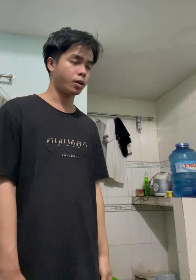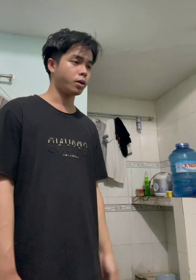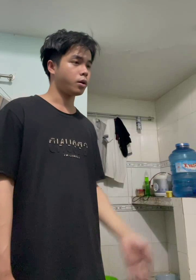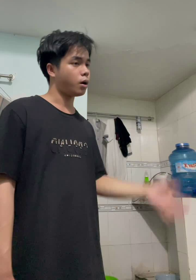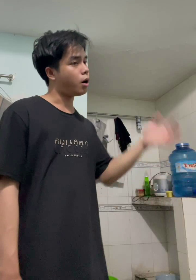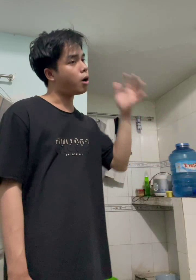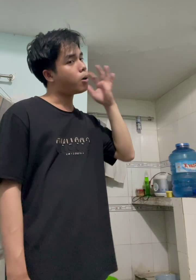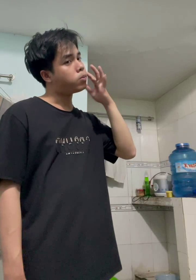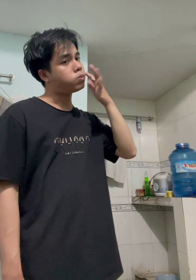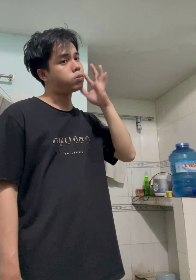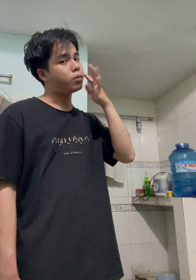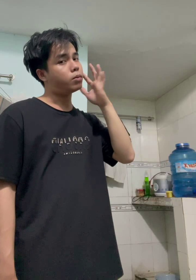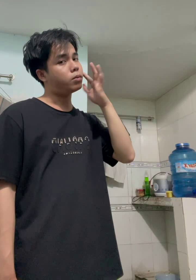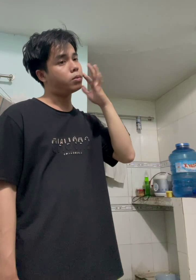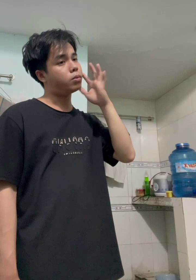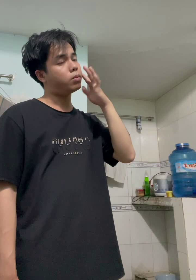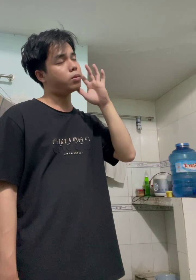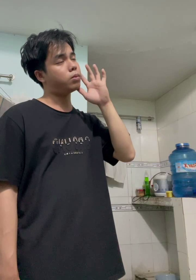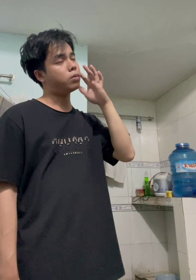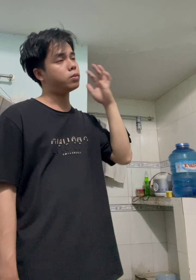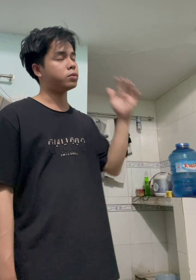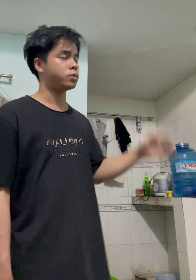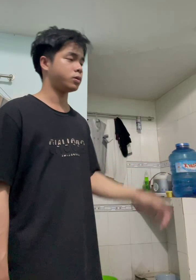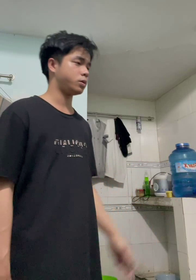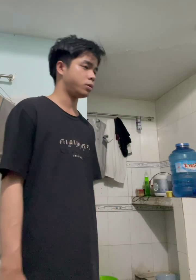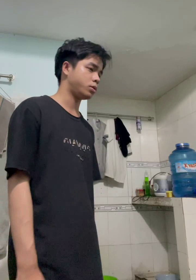kinh tom